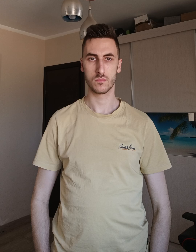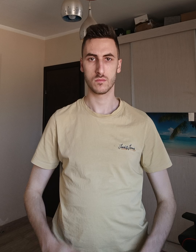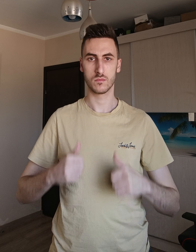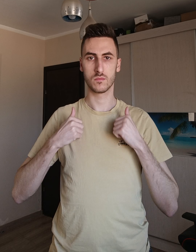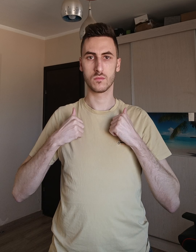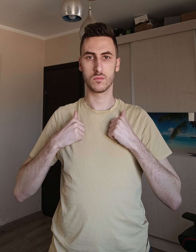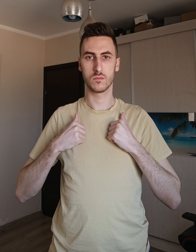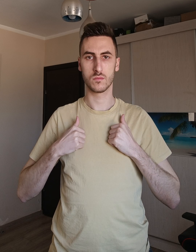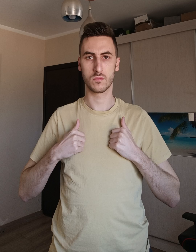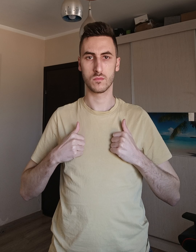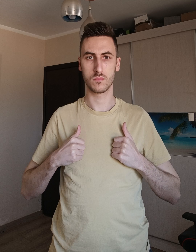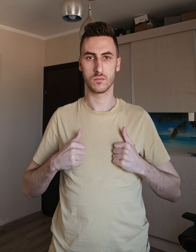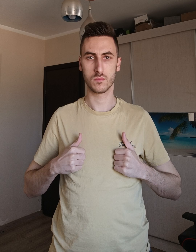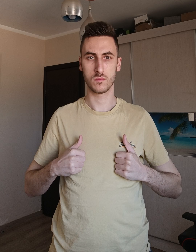רגוע